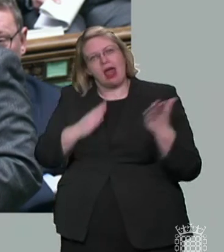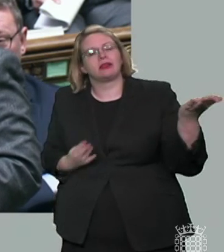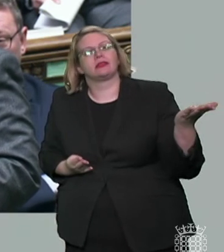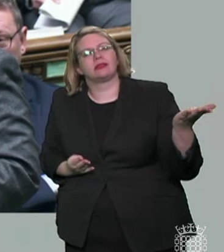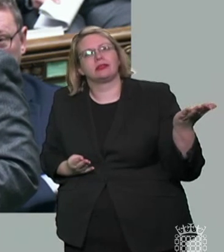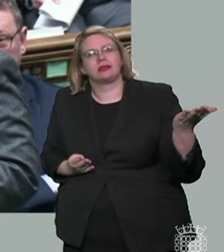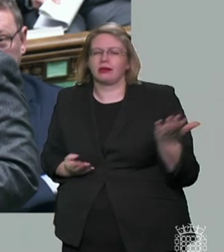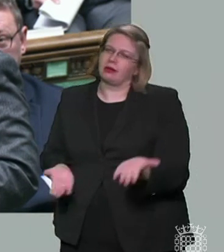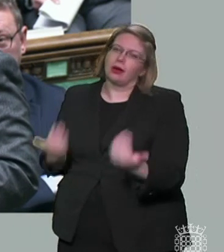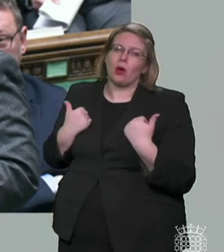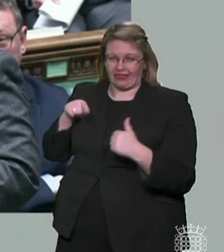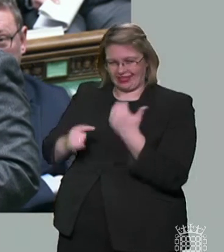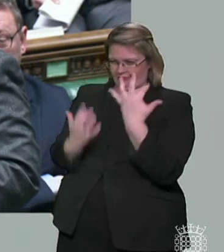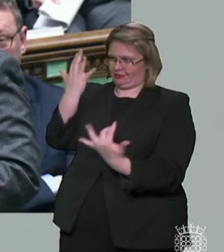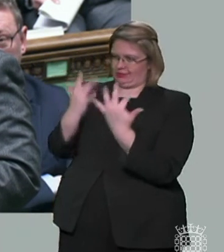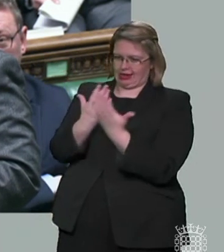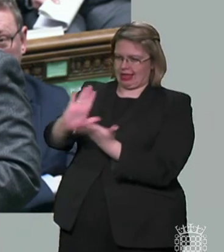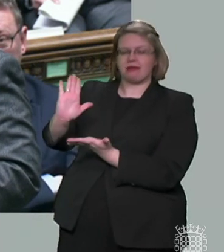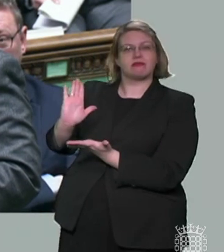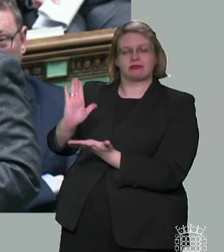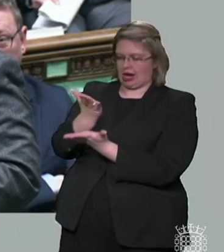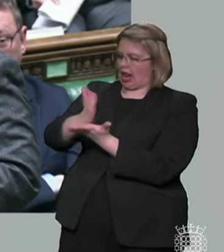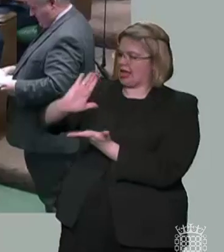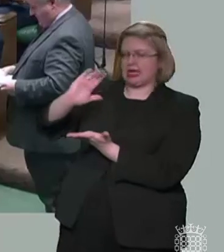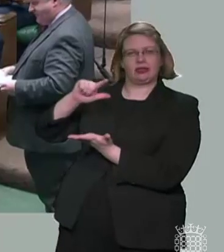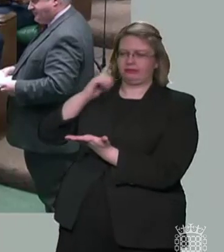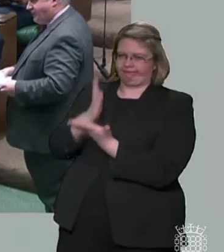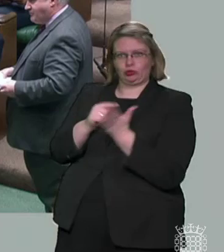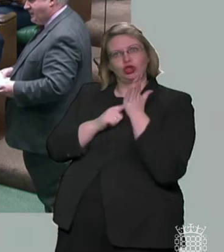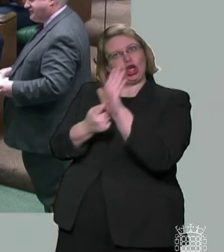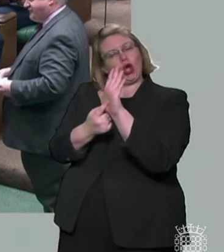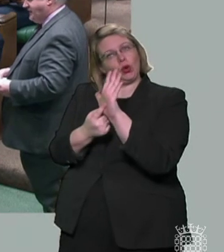Those numbers do not lie; they tell a devastating truth.